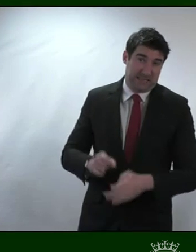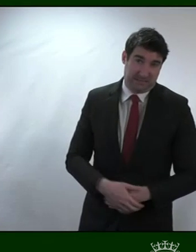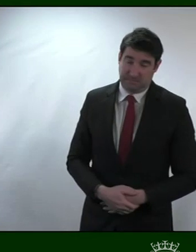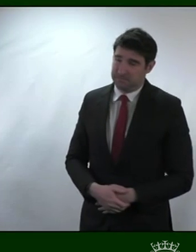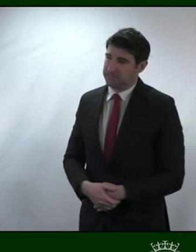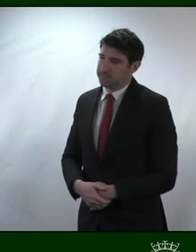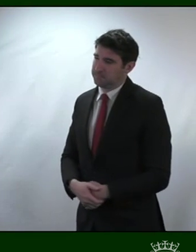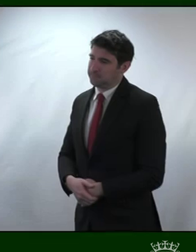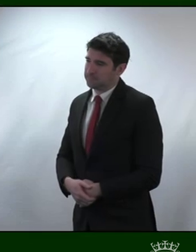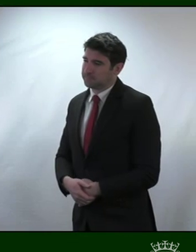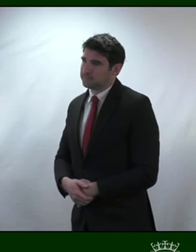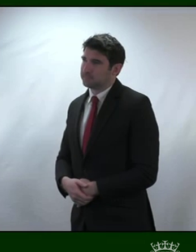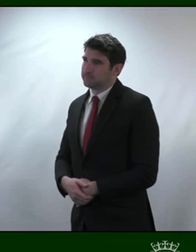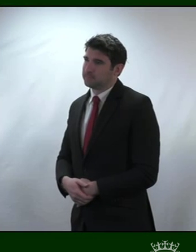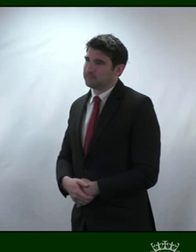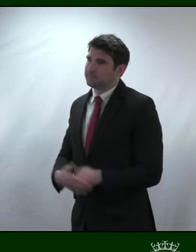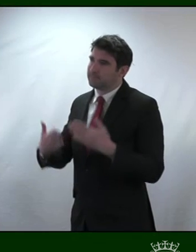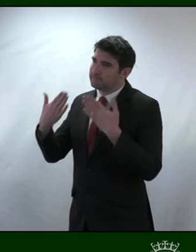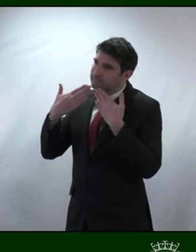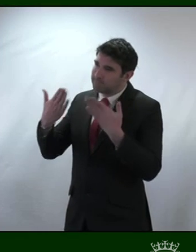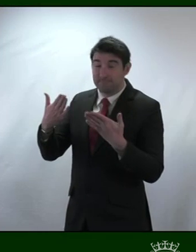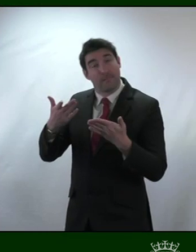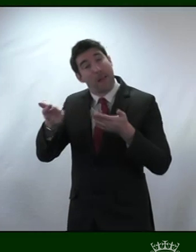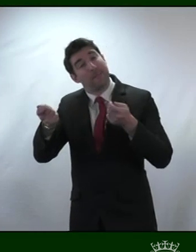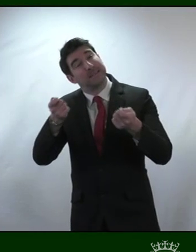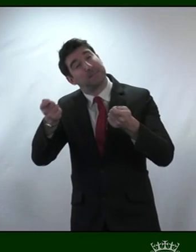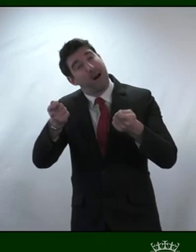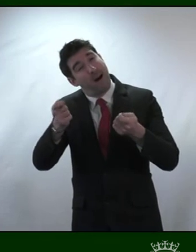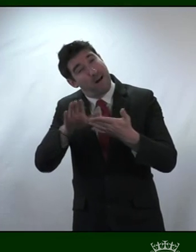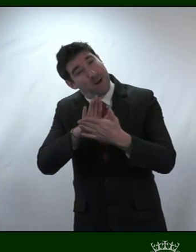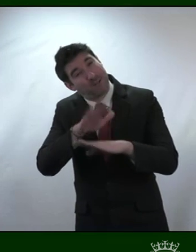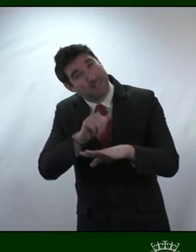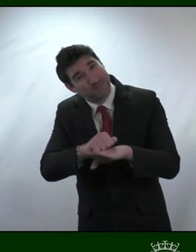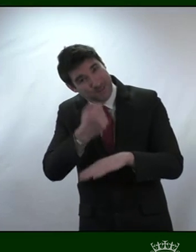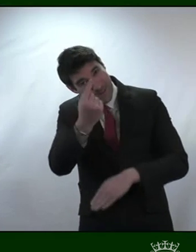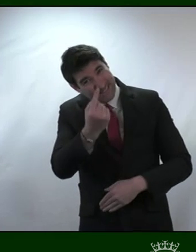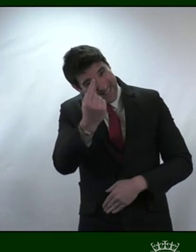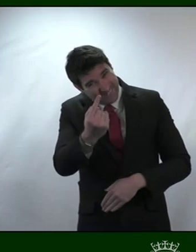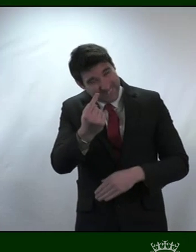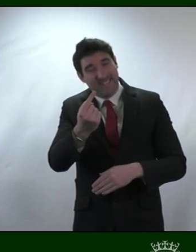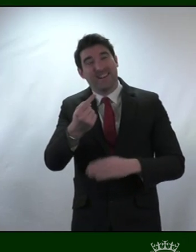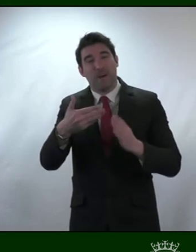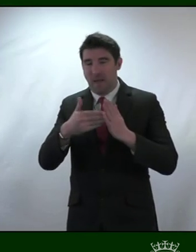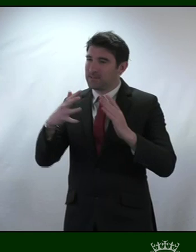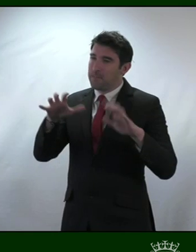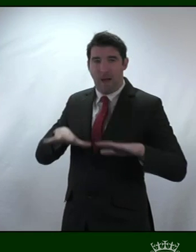Mr Speaker, may I wish you and everyone in Parliament a merry Christmas, and thank you for keeping us in our place?